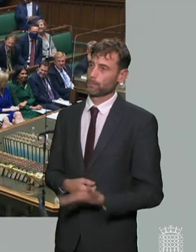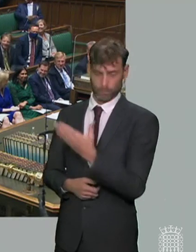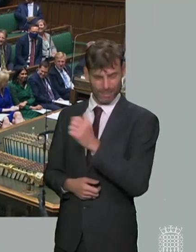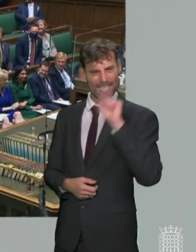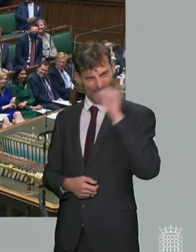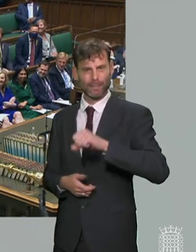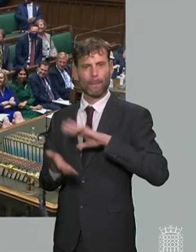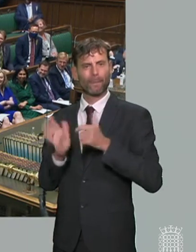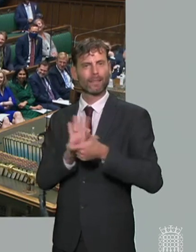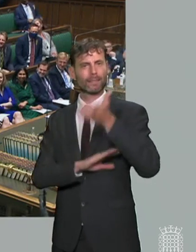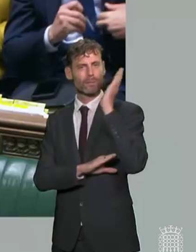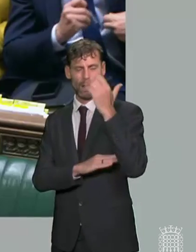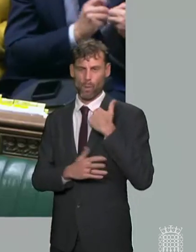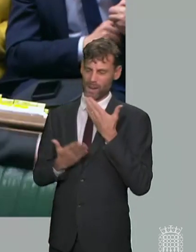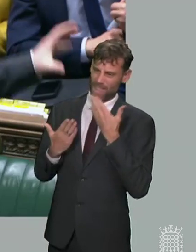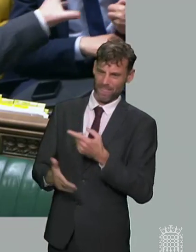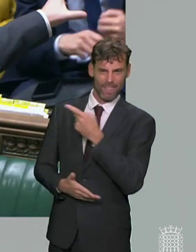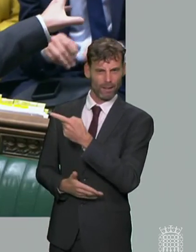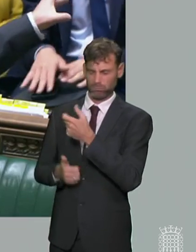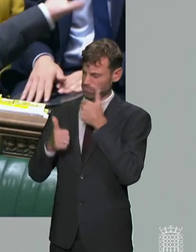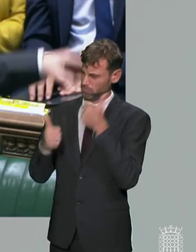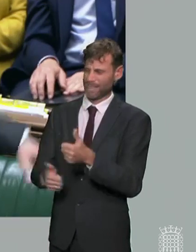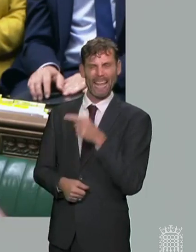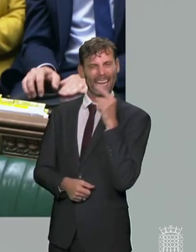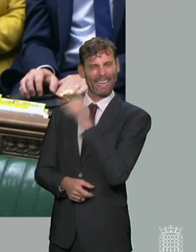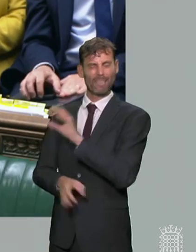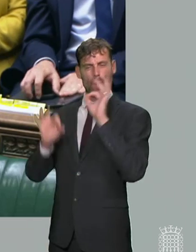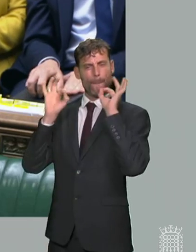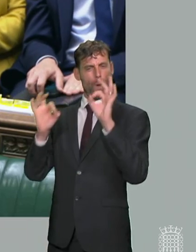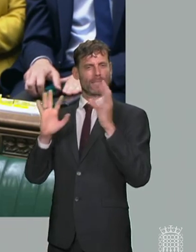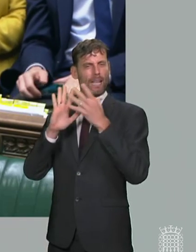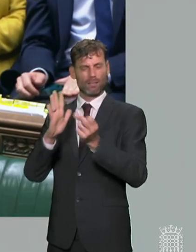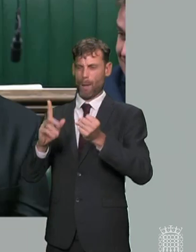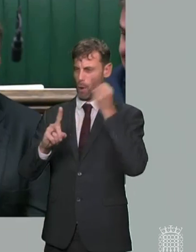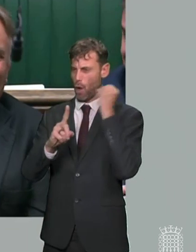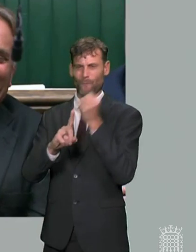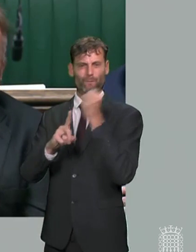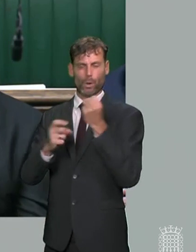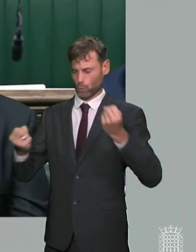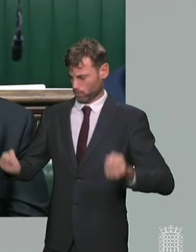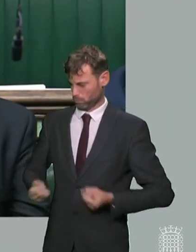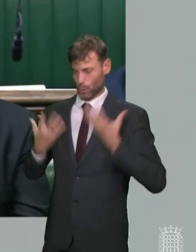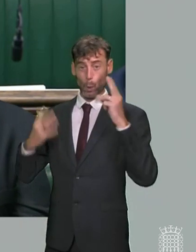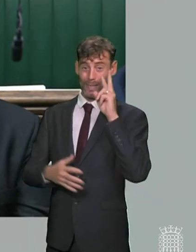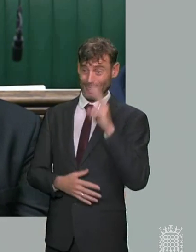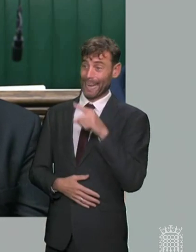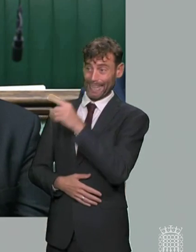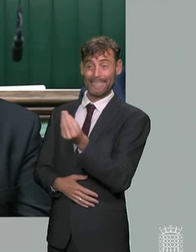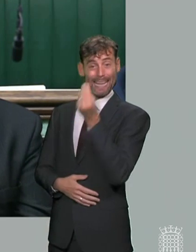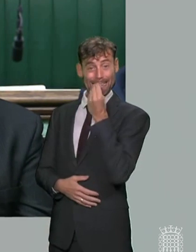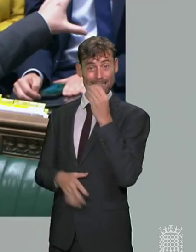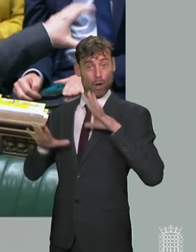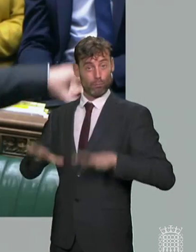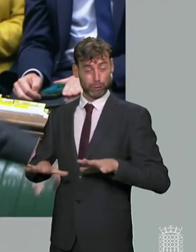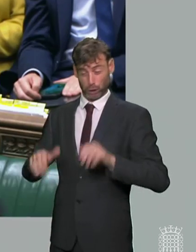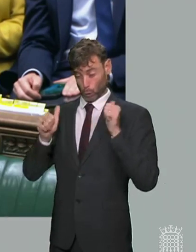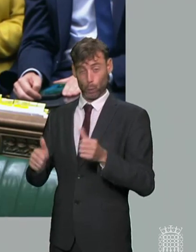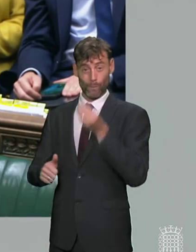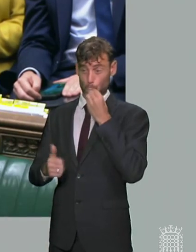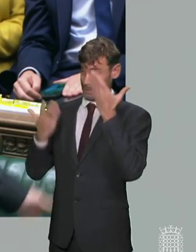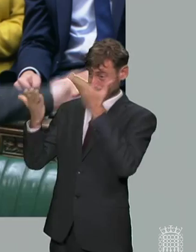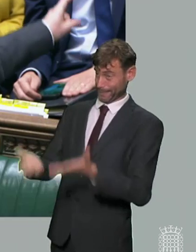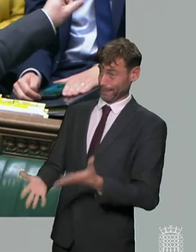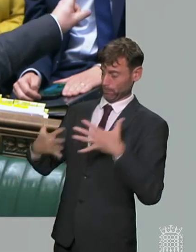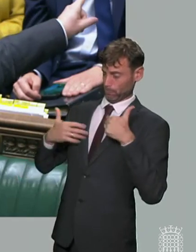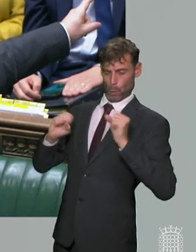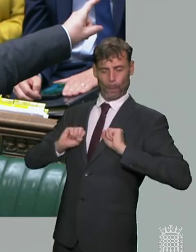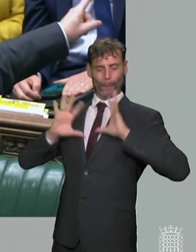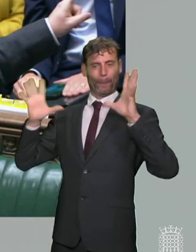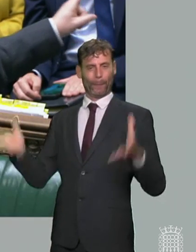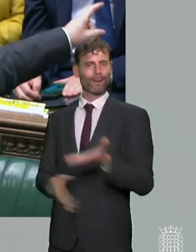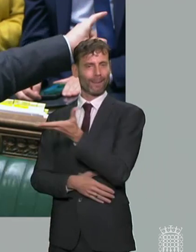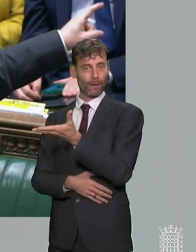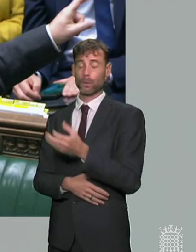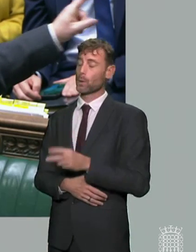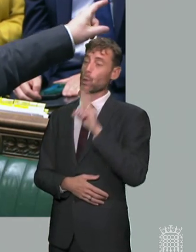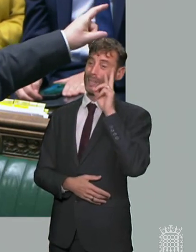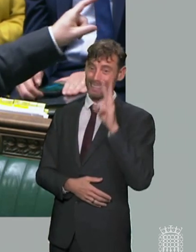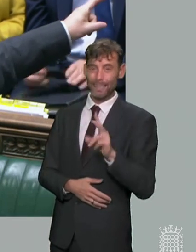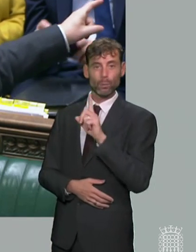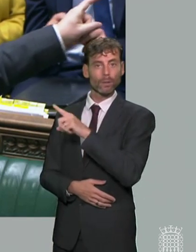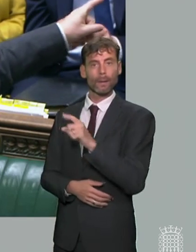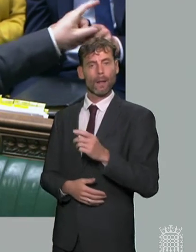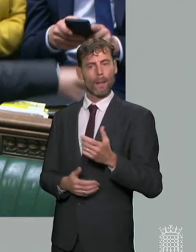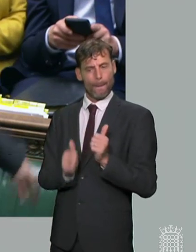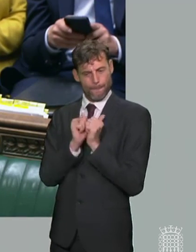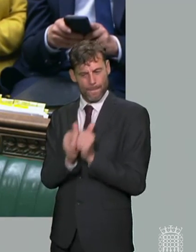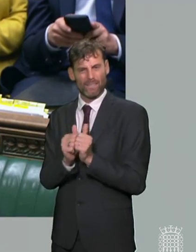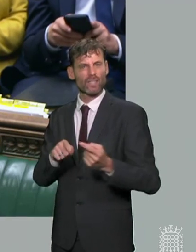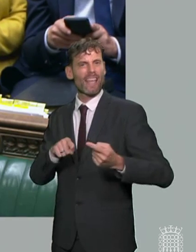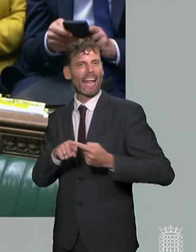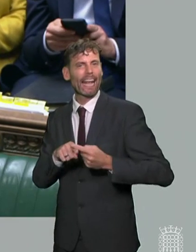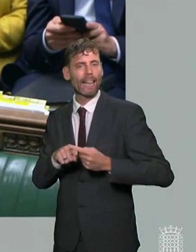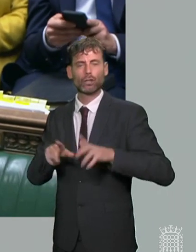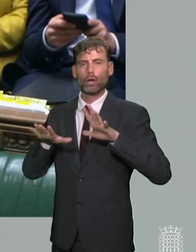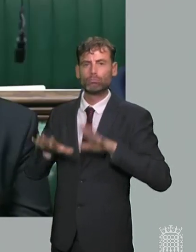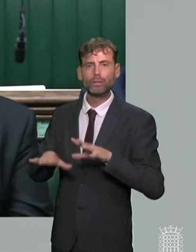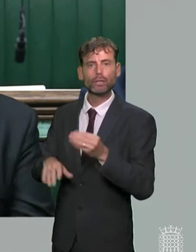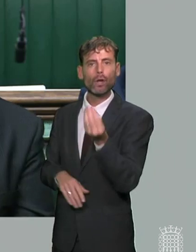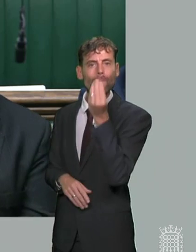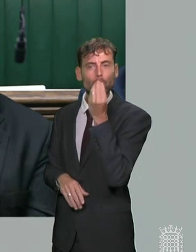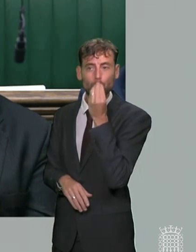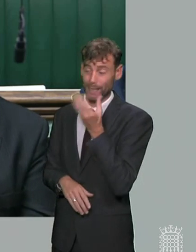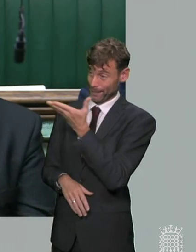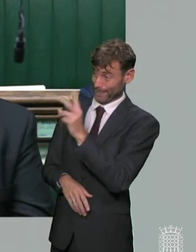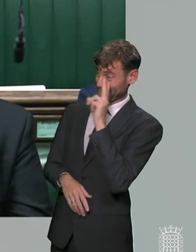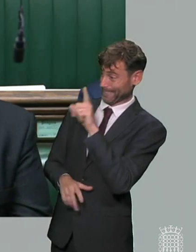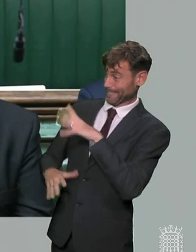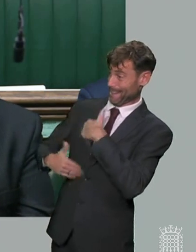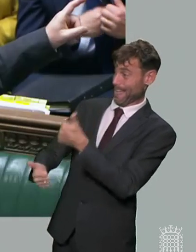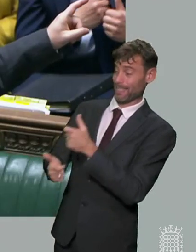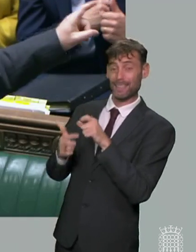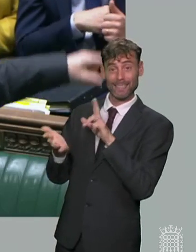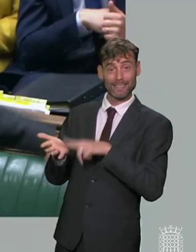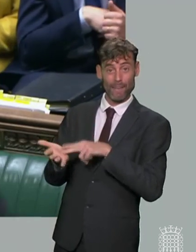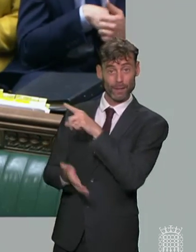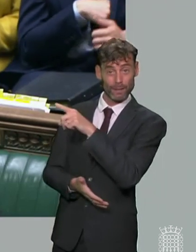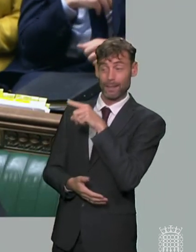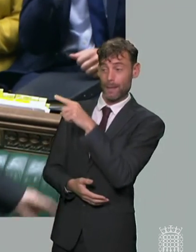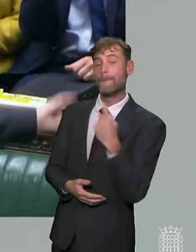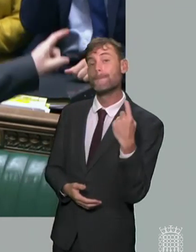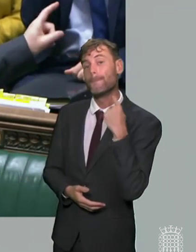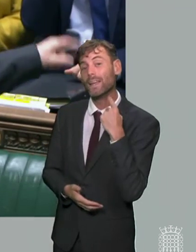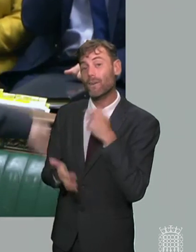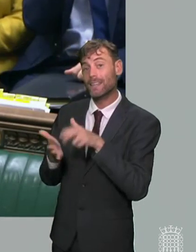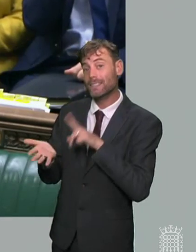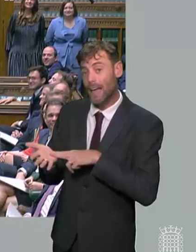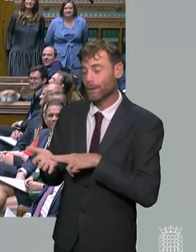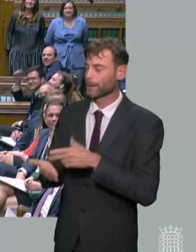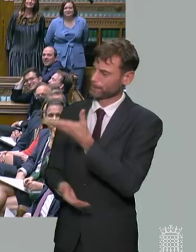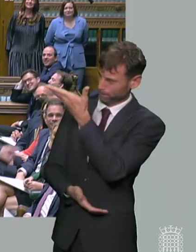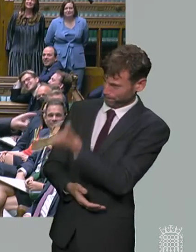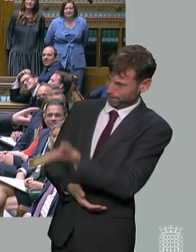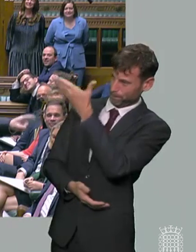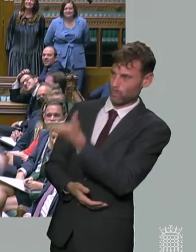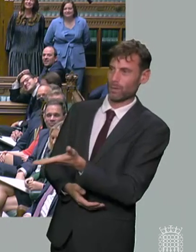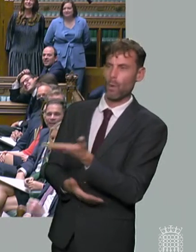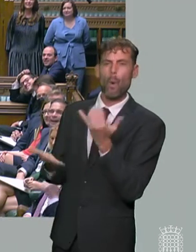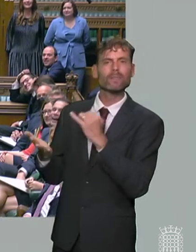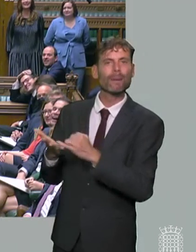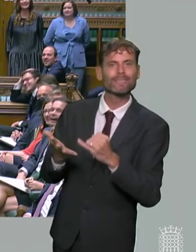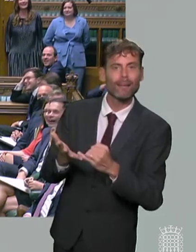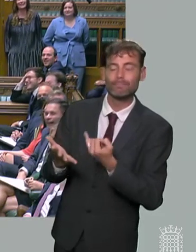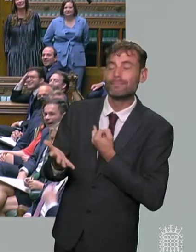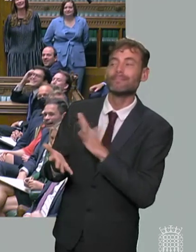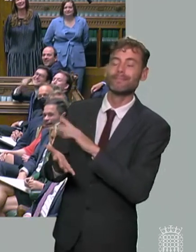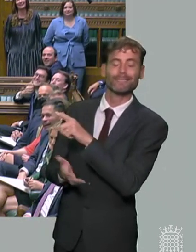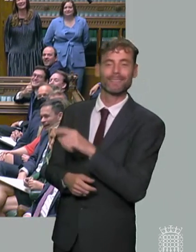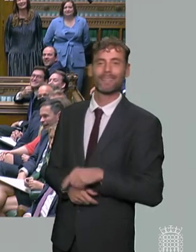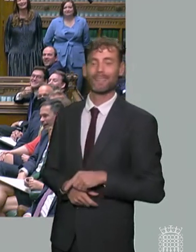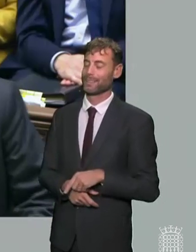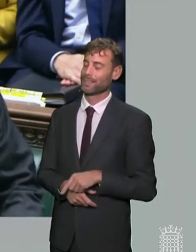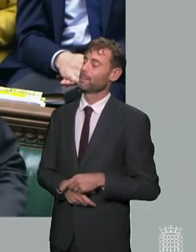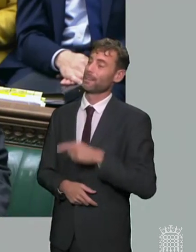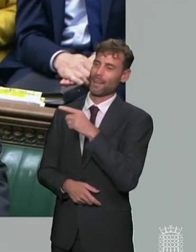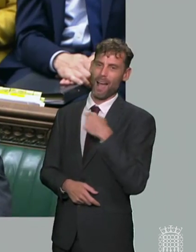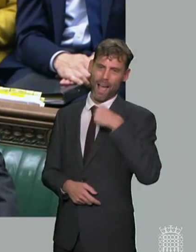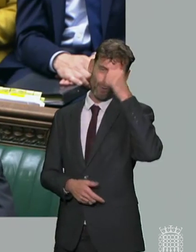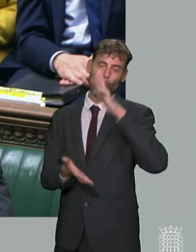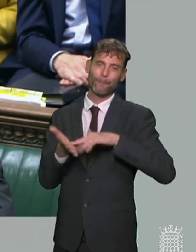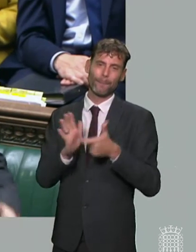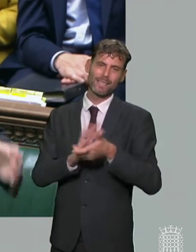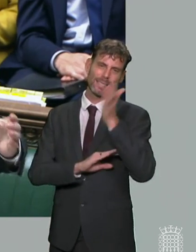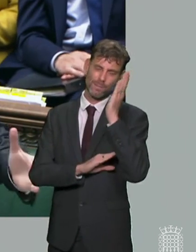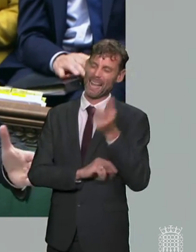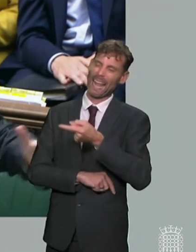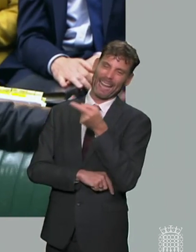I thank my honourable Friend, who is the living embodiment of the robustness of British agriculture, and indeed of the benefits of English food—of British food, particularly the beef of Devon, or Somerset.